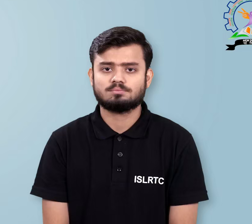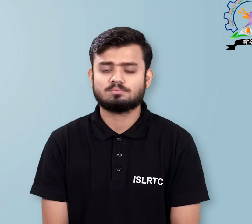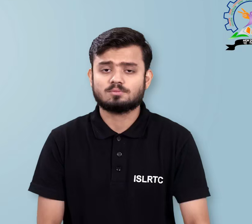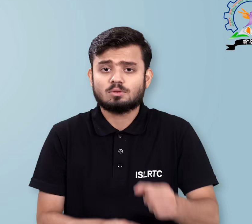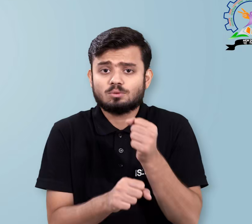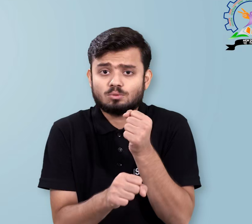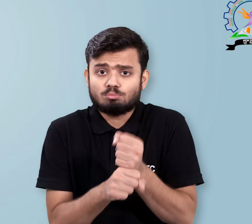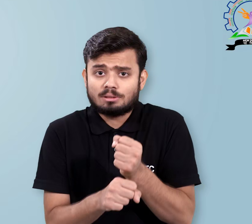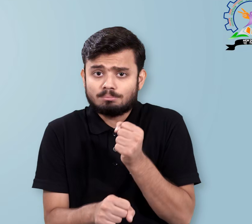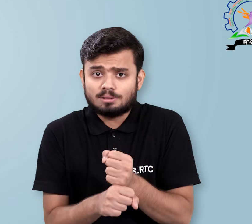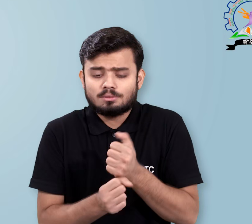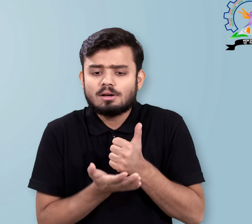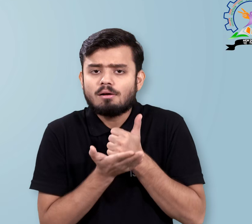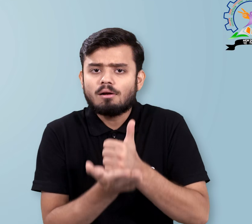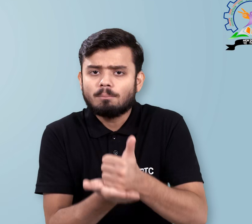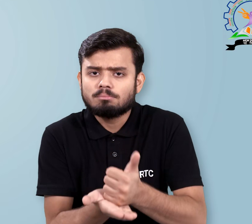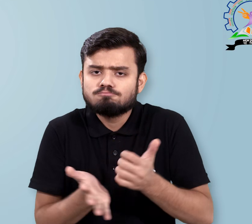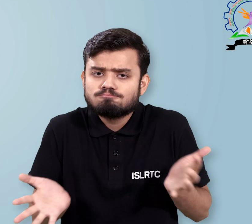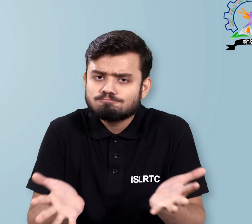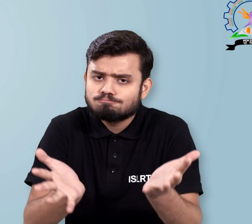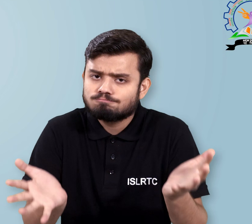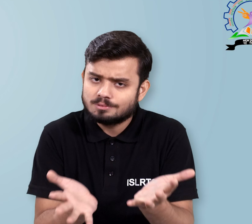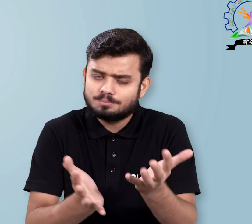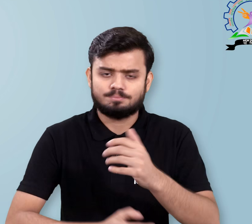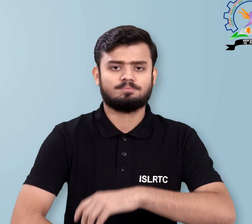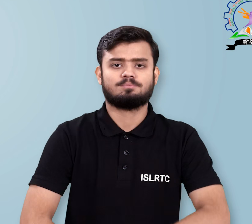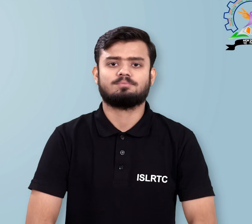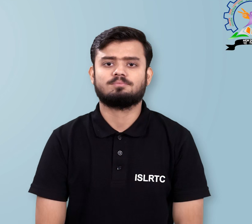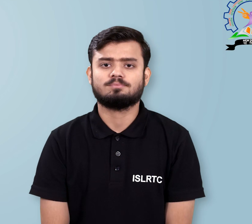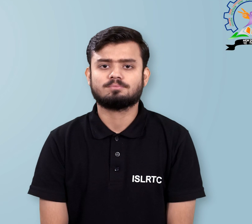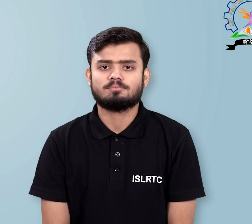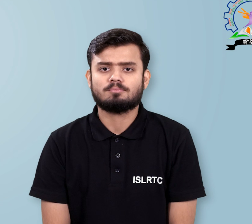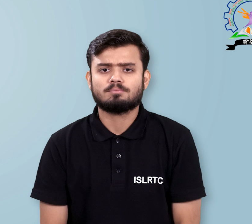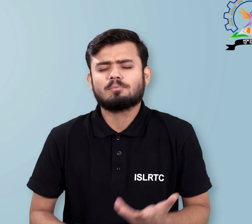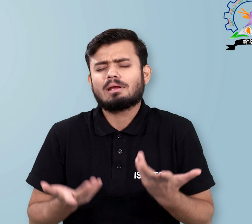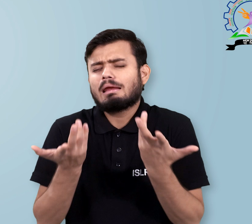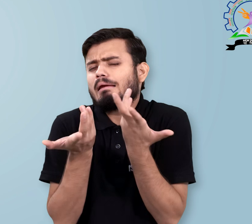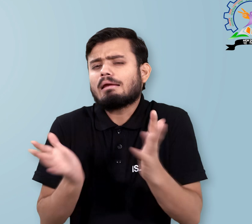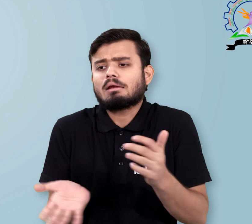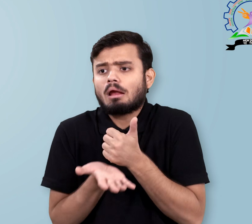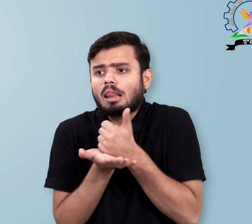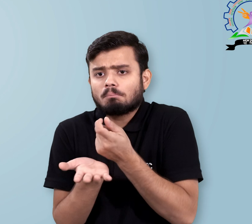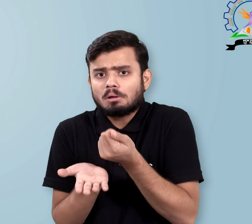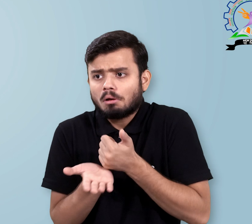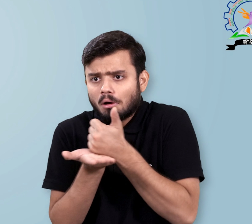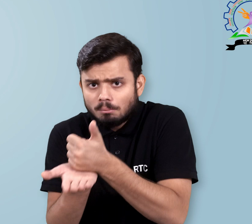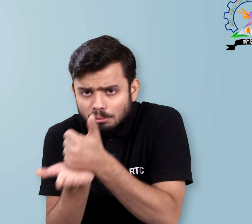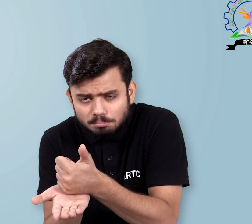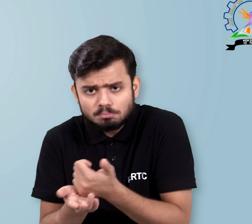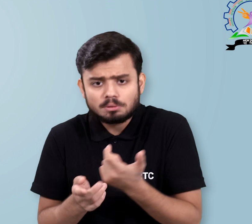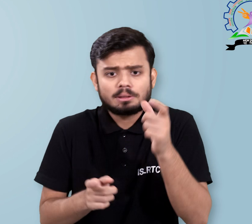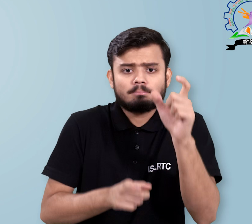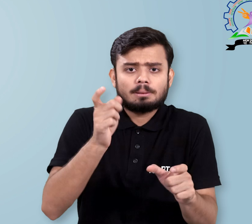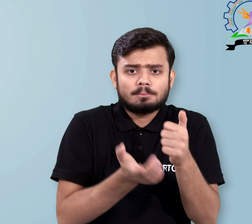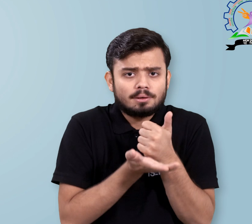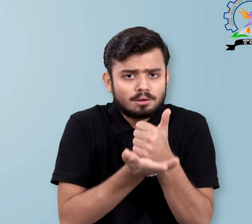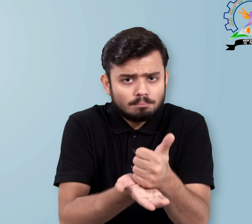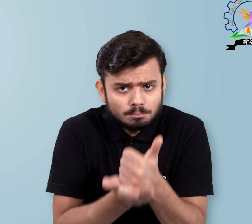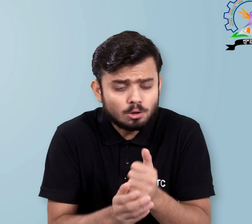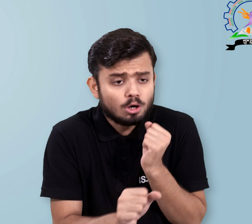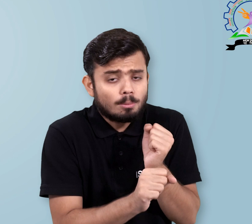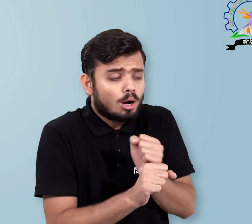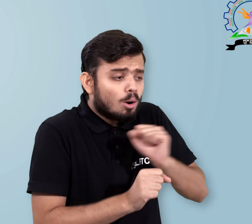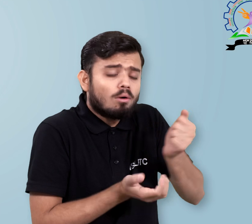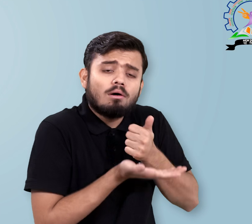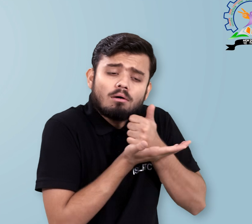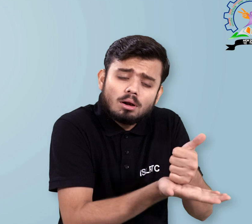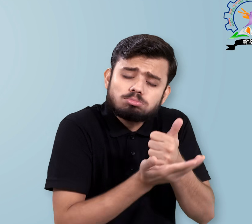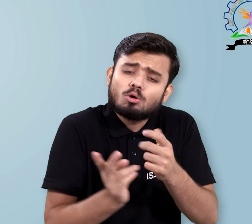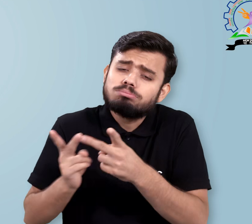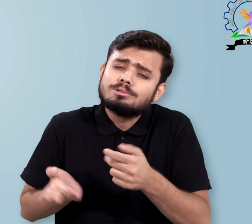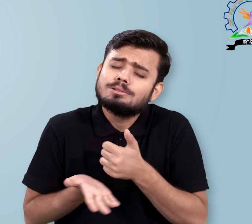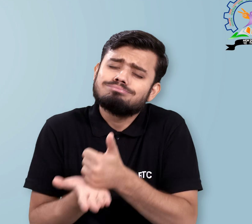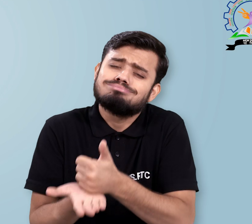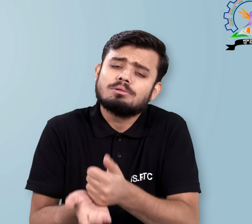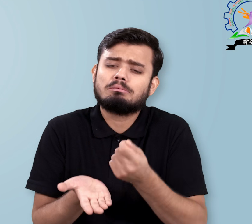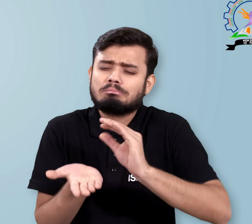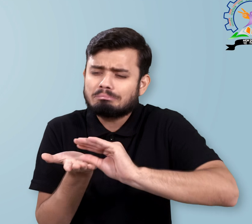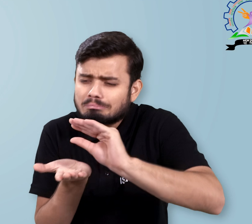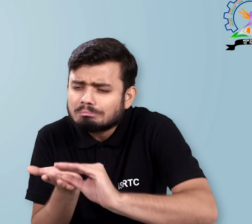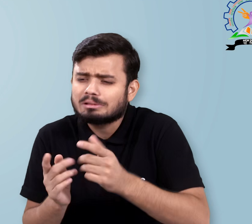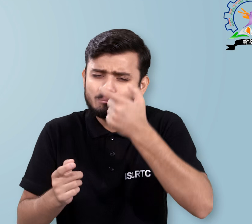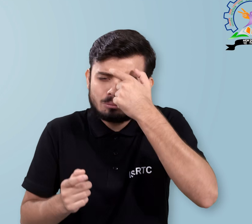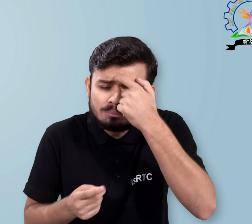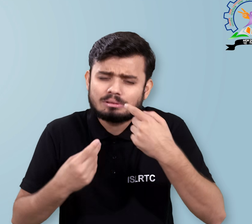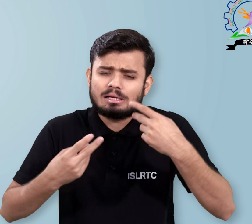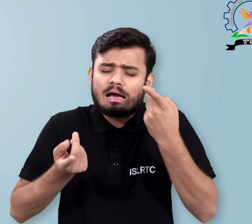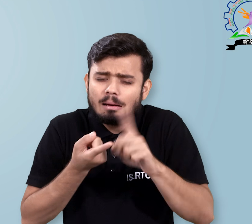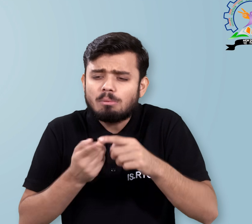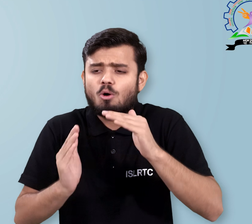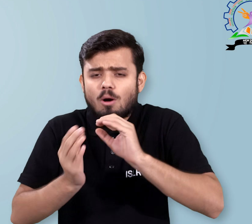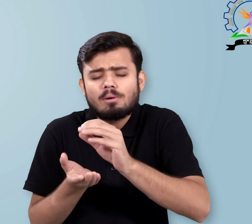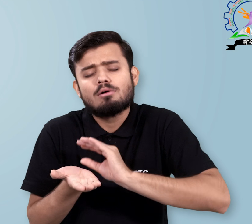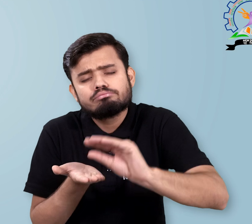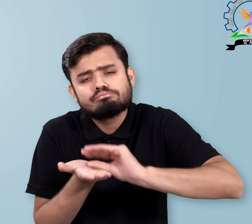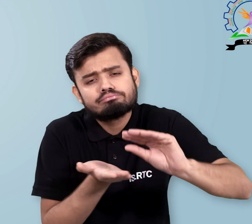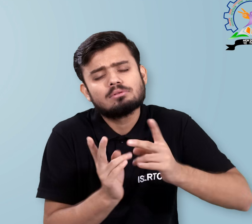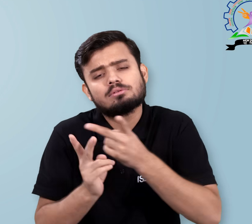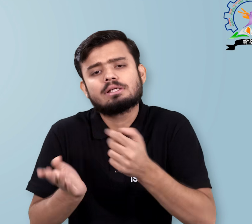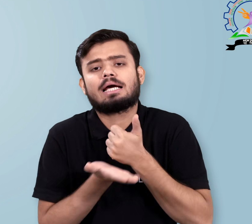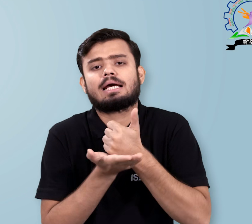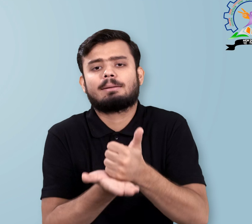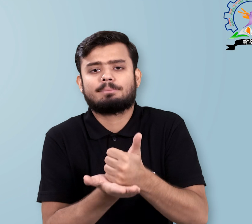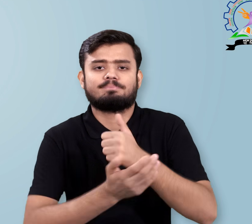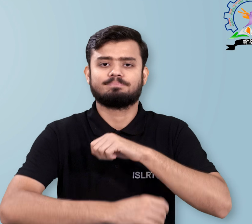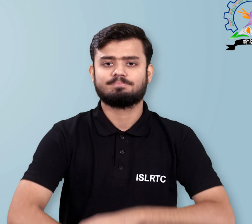Welfare State A government that provides for the well-being of its citizens through various social programs.